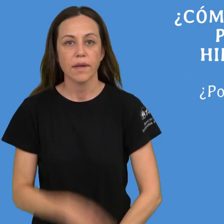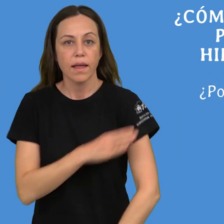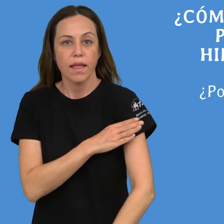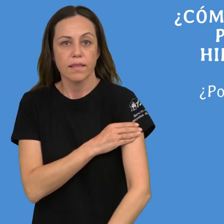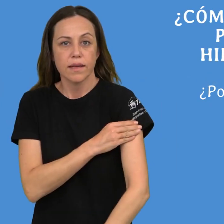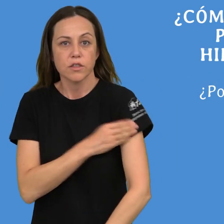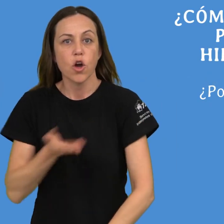tensión